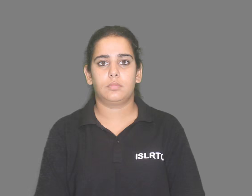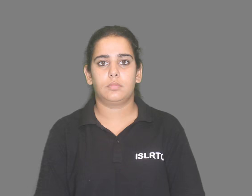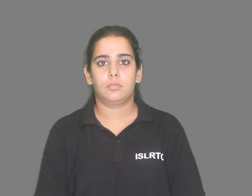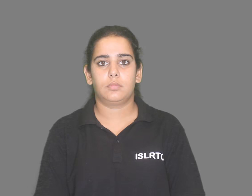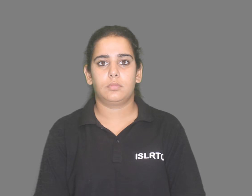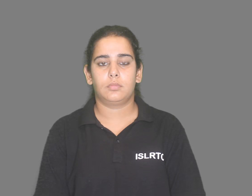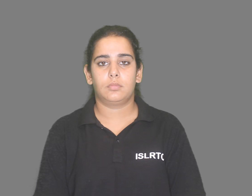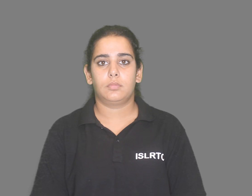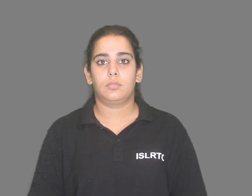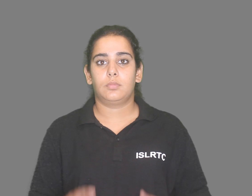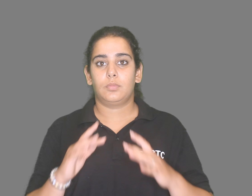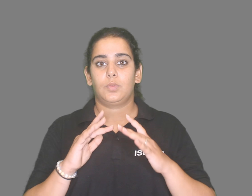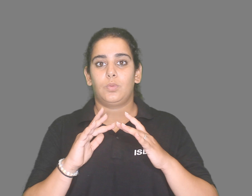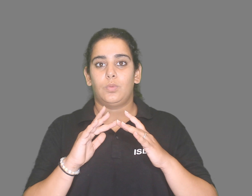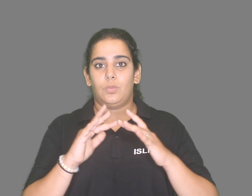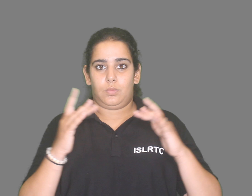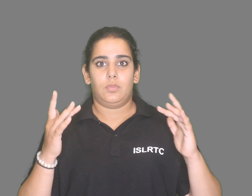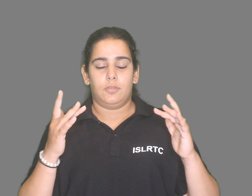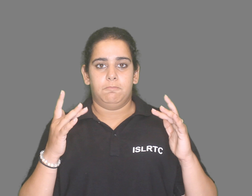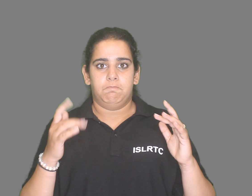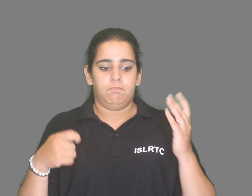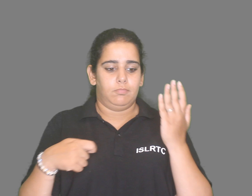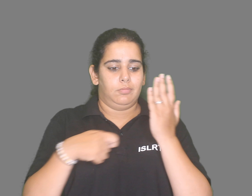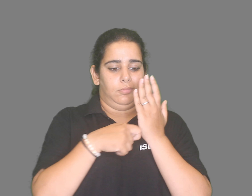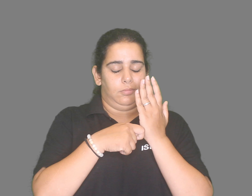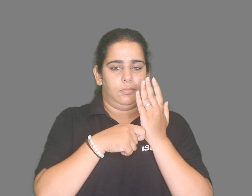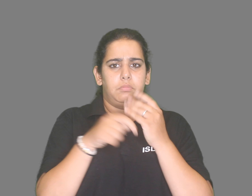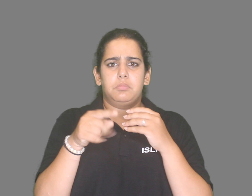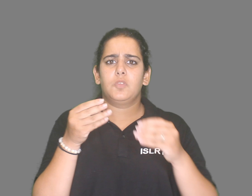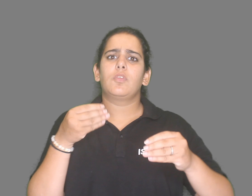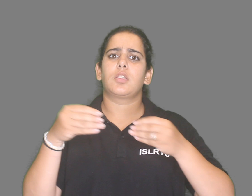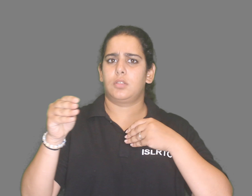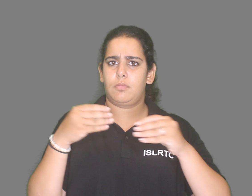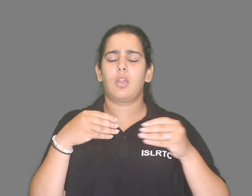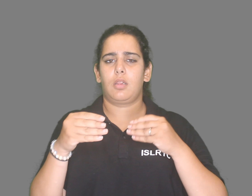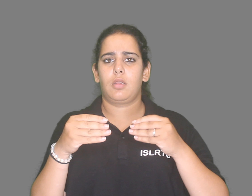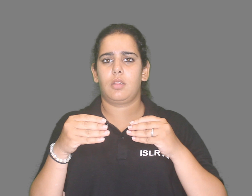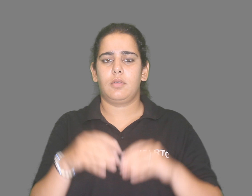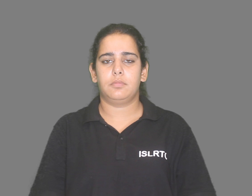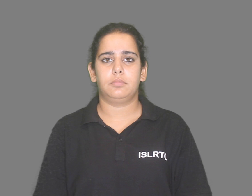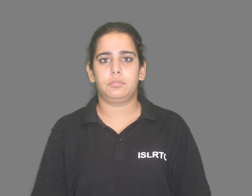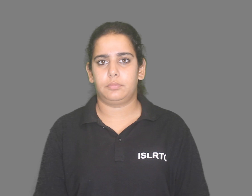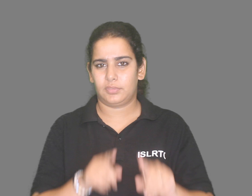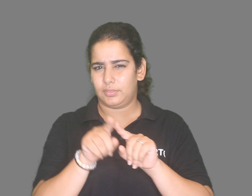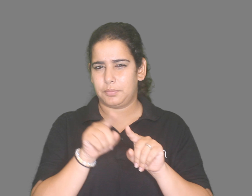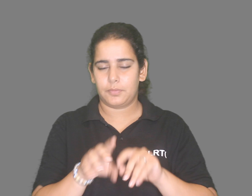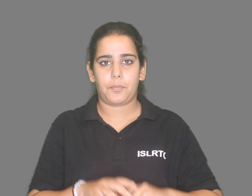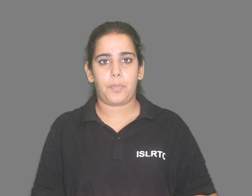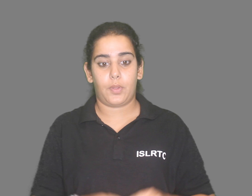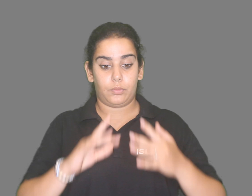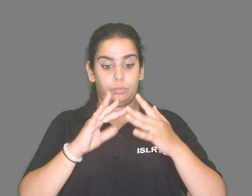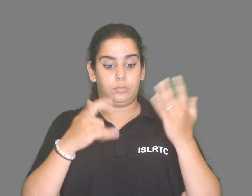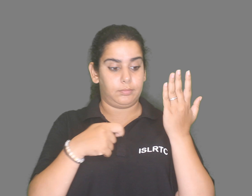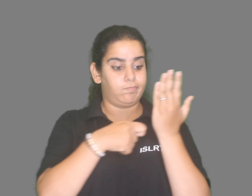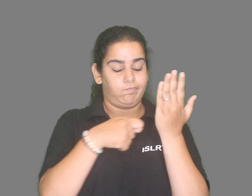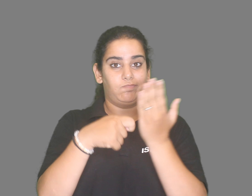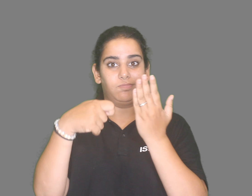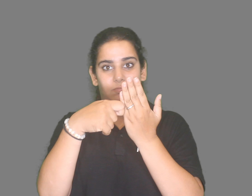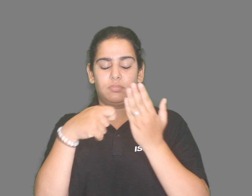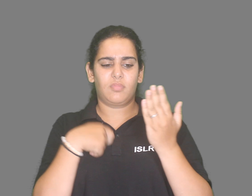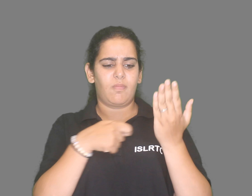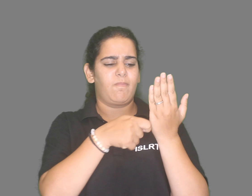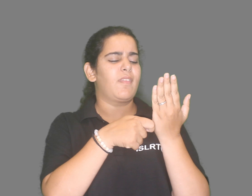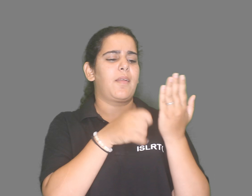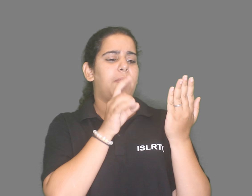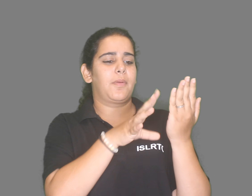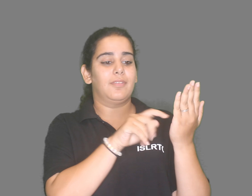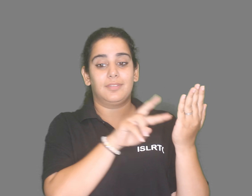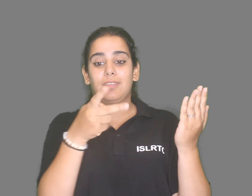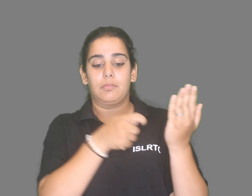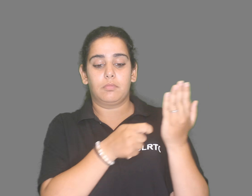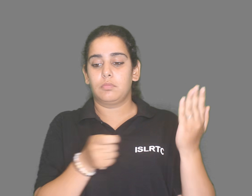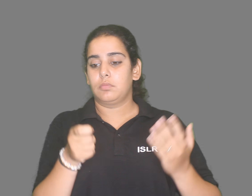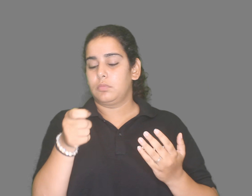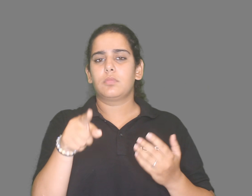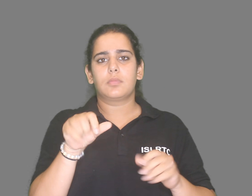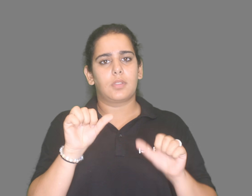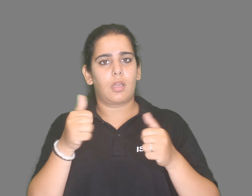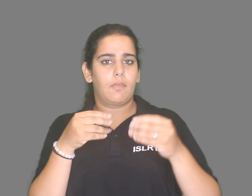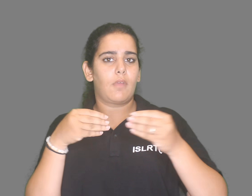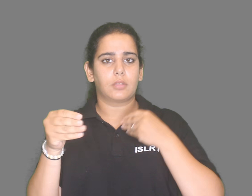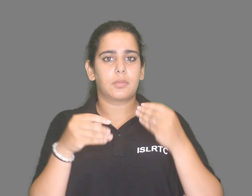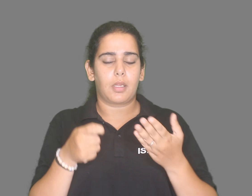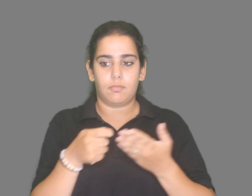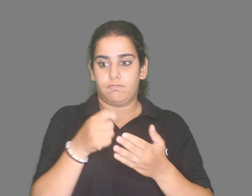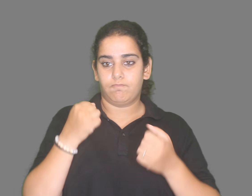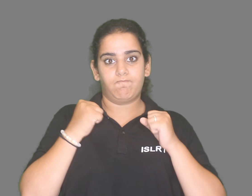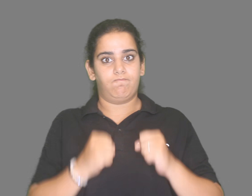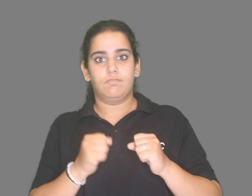Network overlays A method of using software virtualization to create additional layers of network abstraction